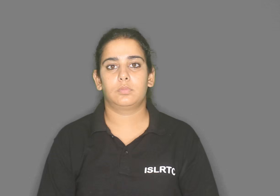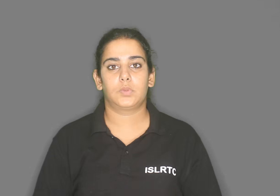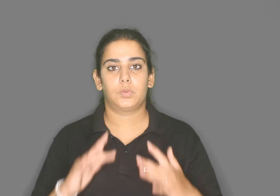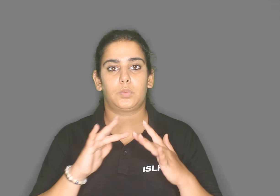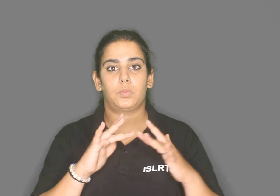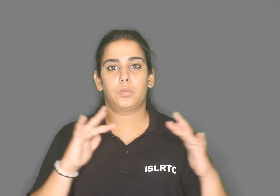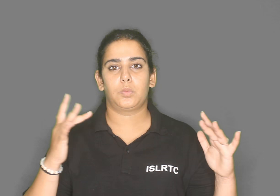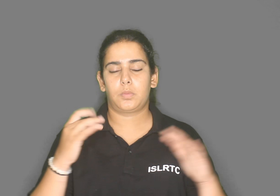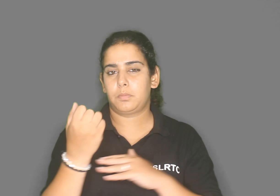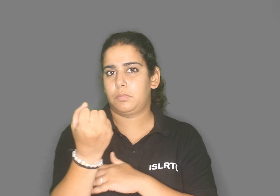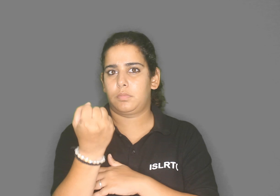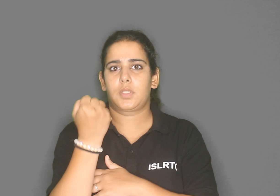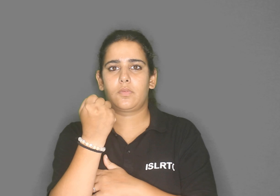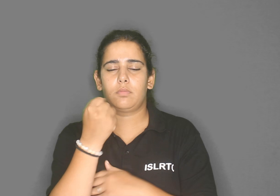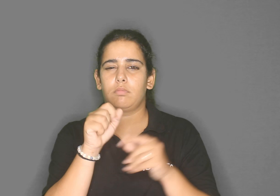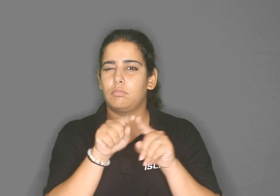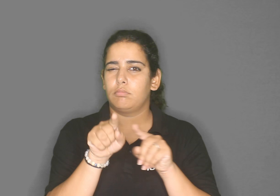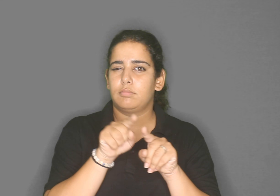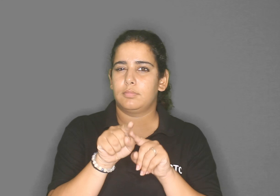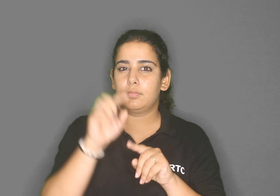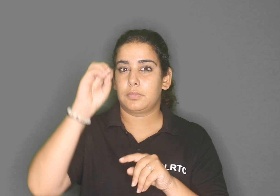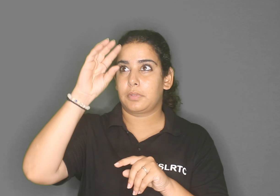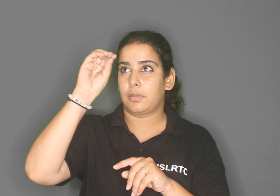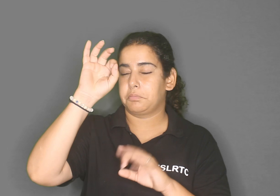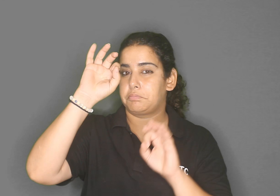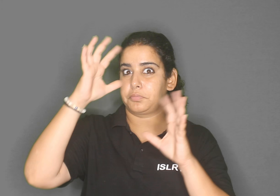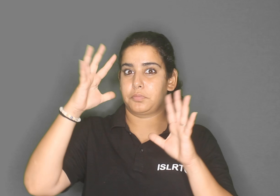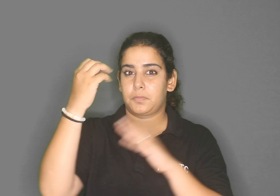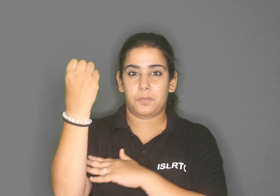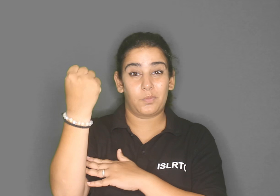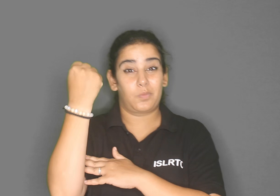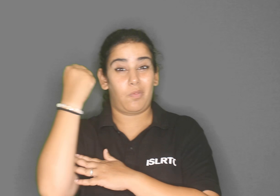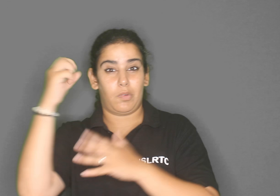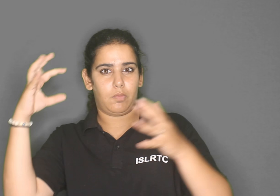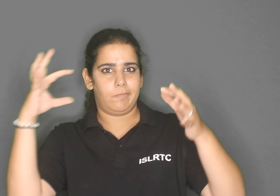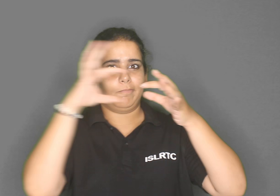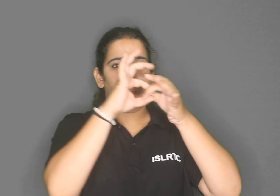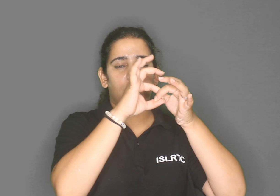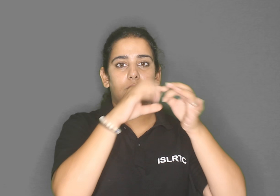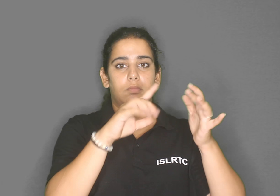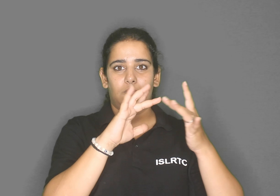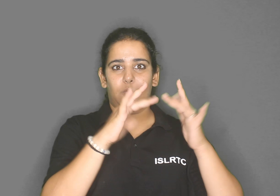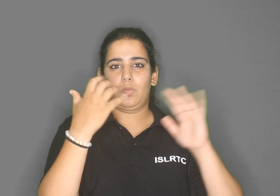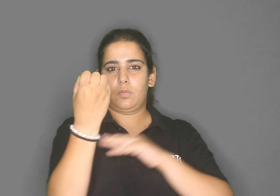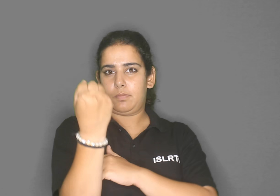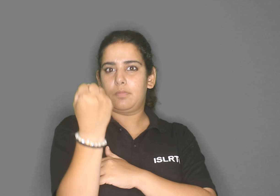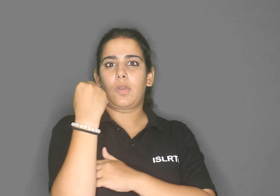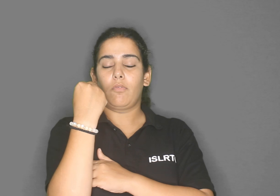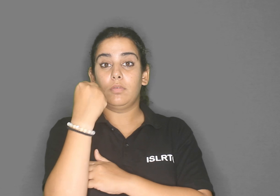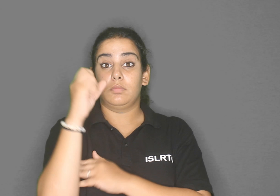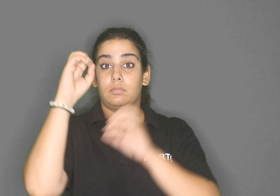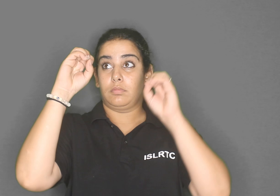Dispatchable power Sources of electricity that can be programmed on demand at the request of power grid